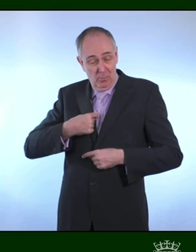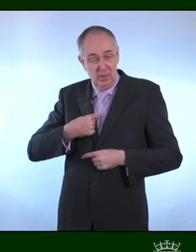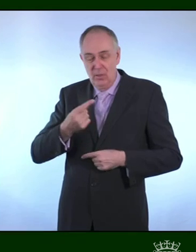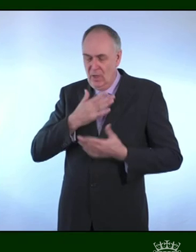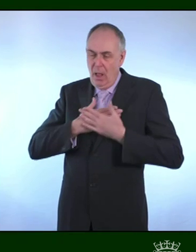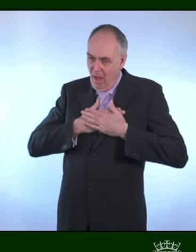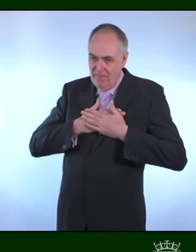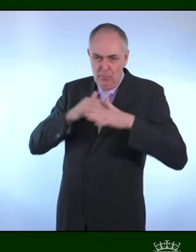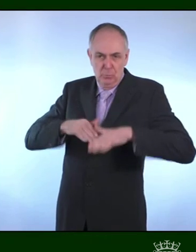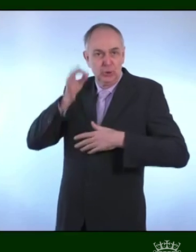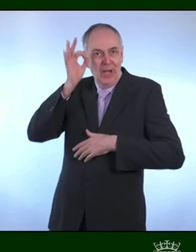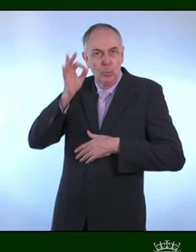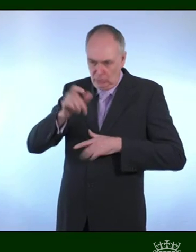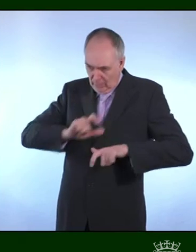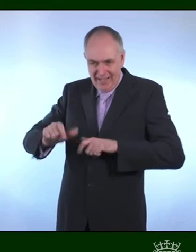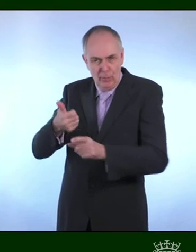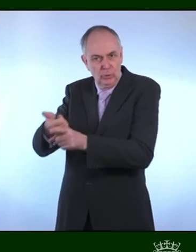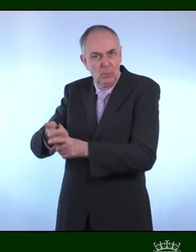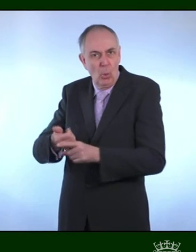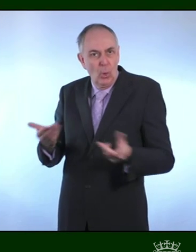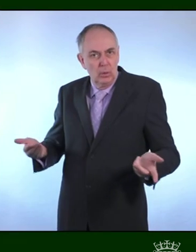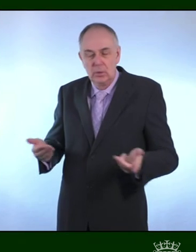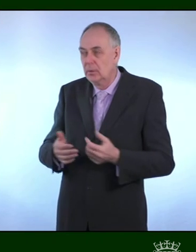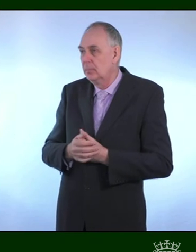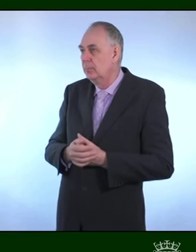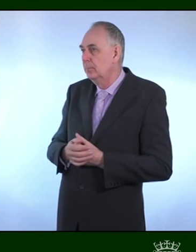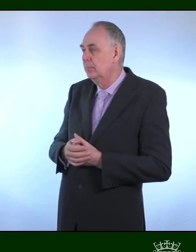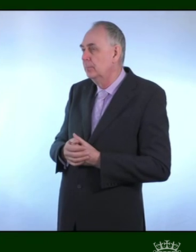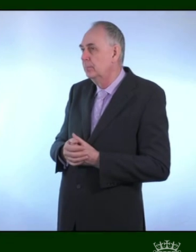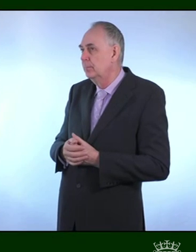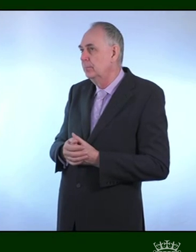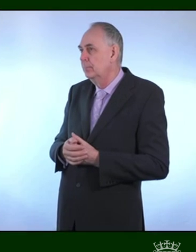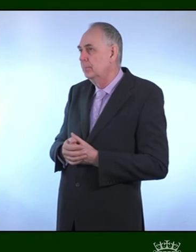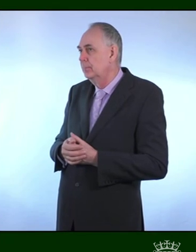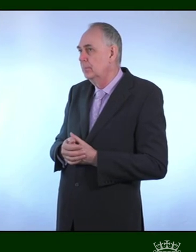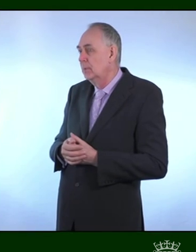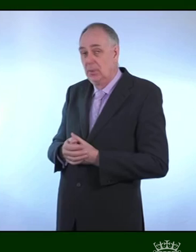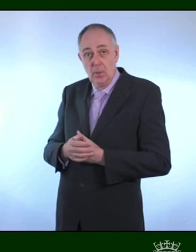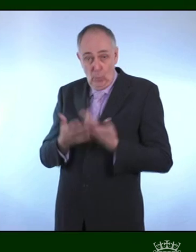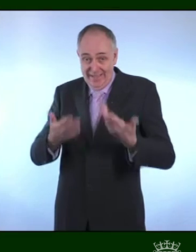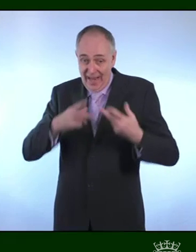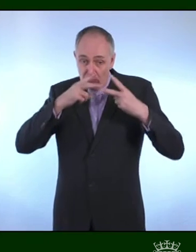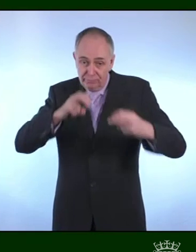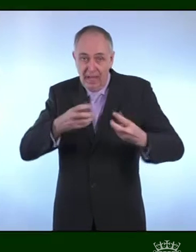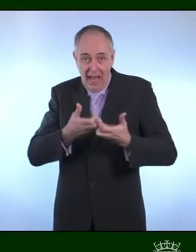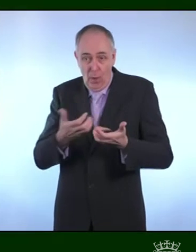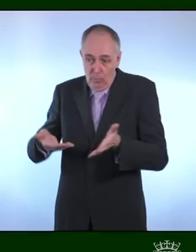We will continue to support it in any way that we can, and we are actively looking into what we can do.